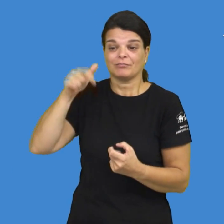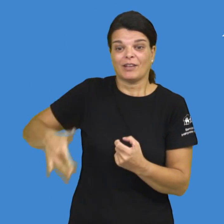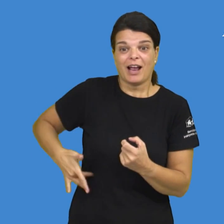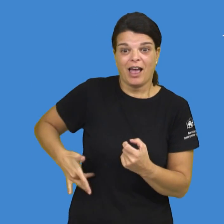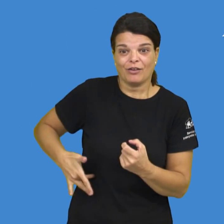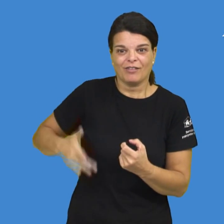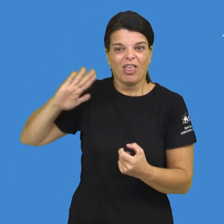hígado